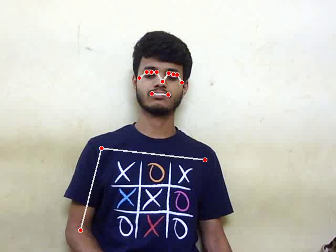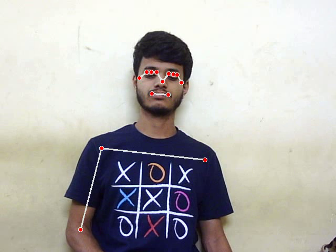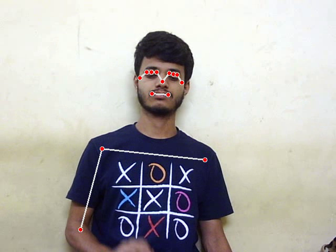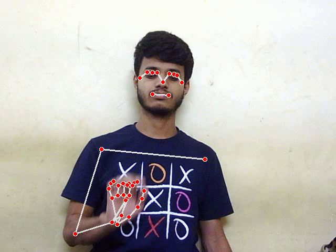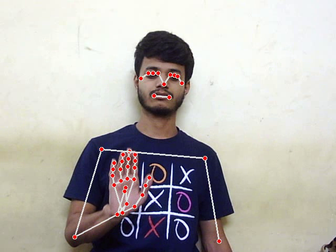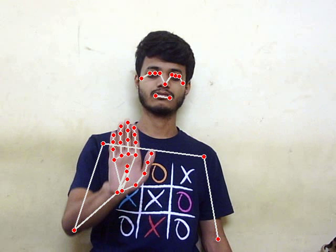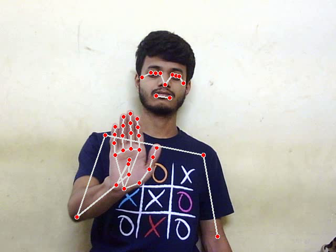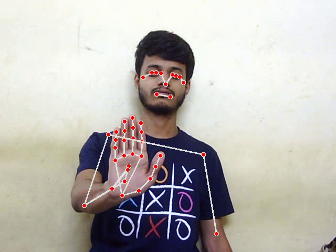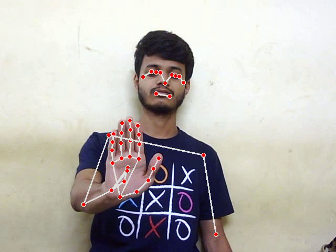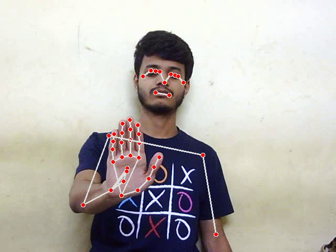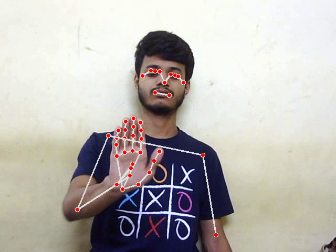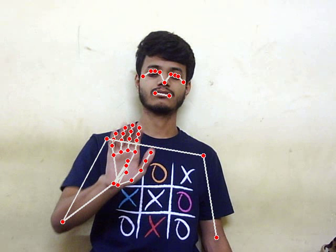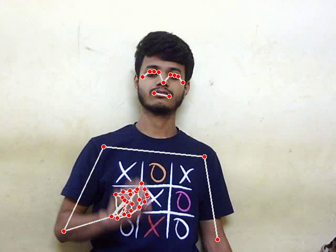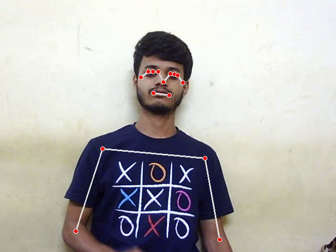your